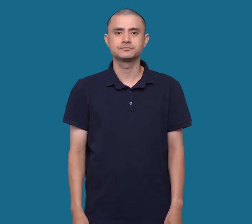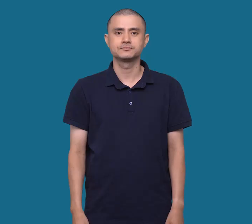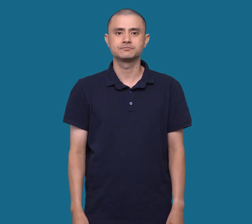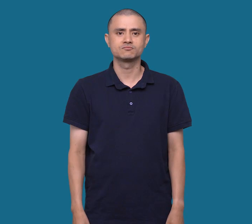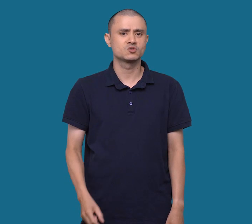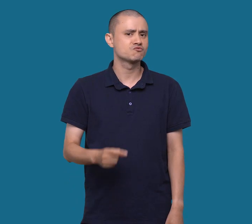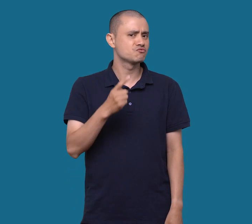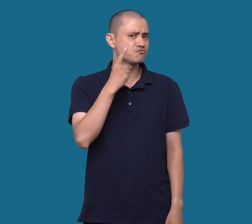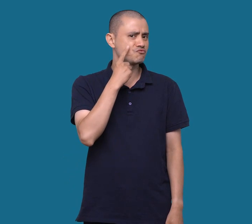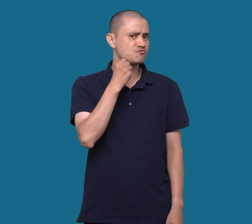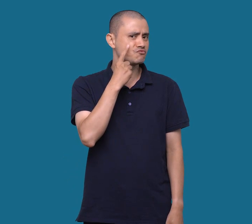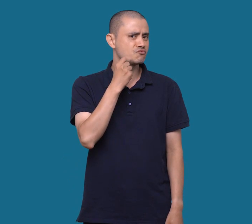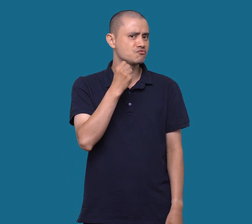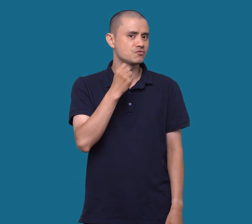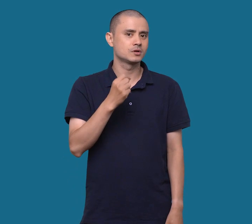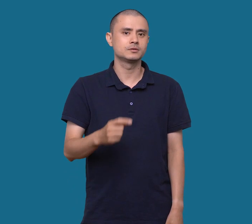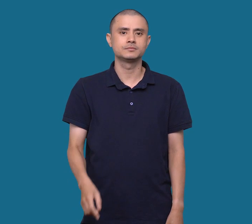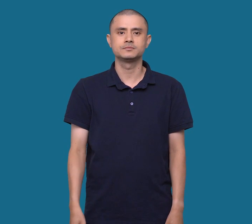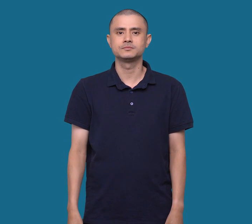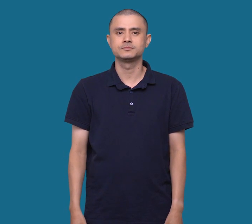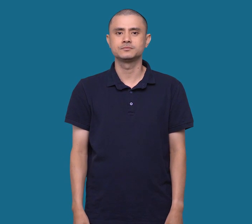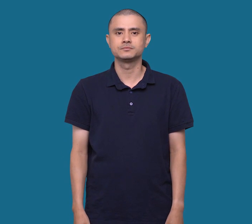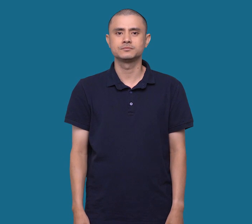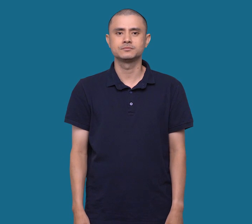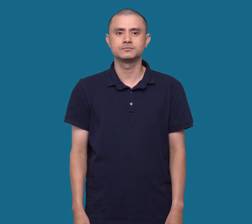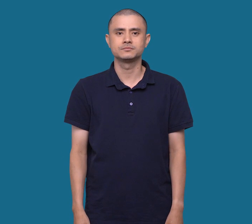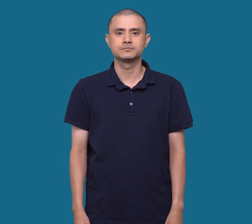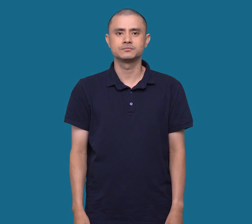vô duyên